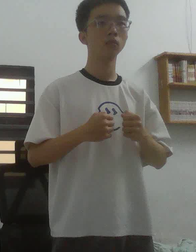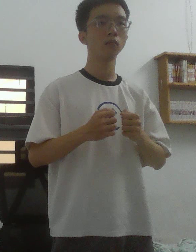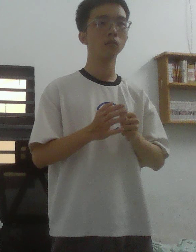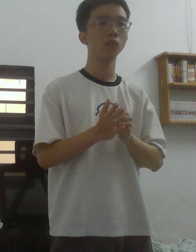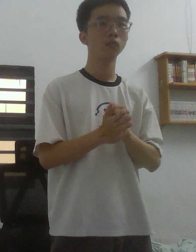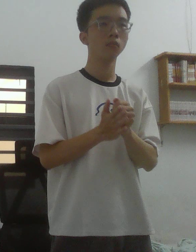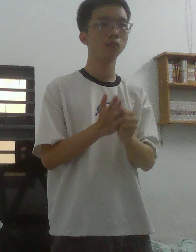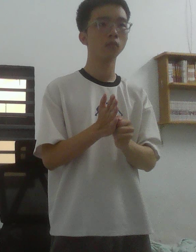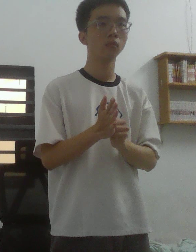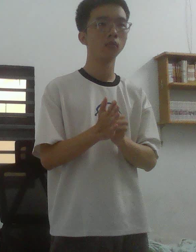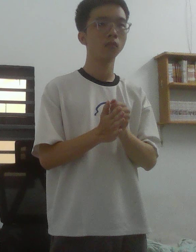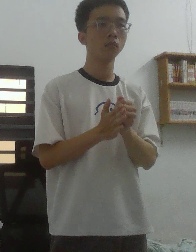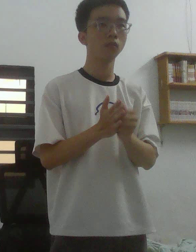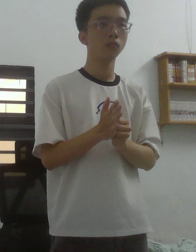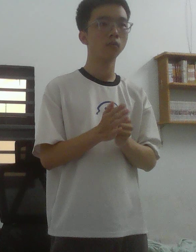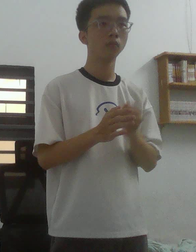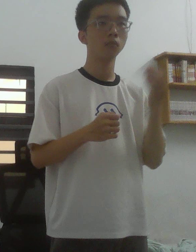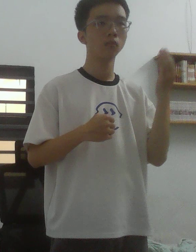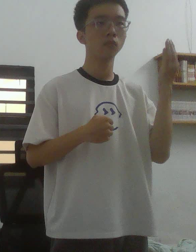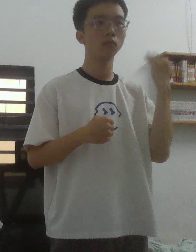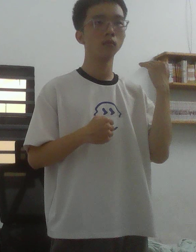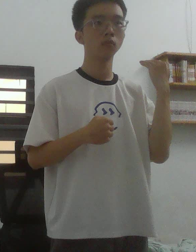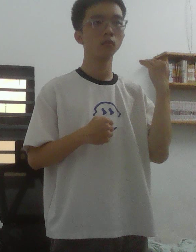thang truoc